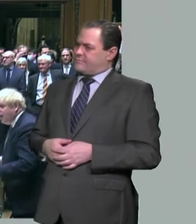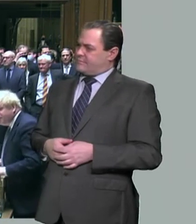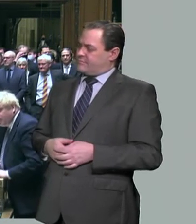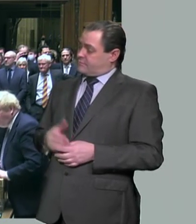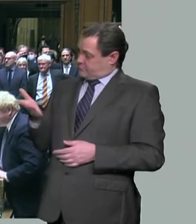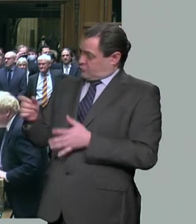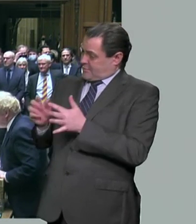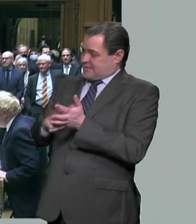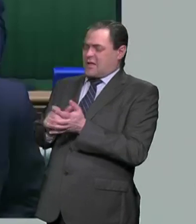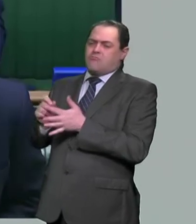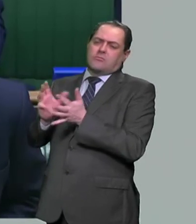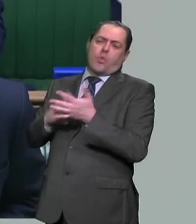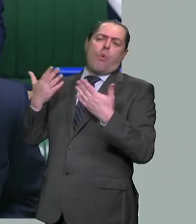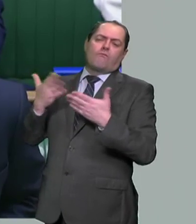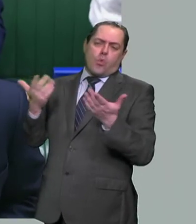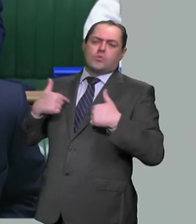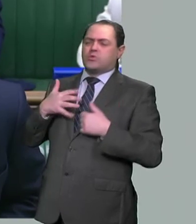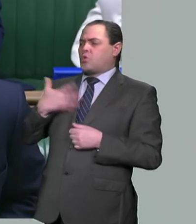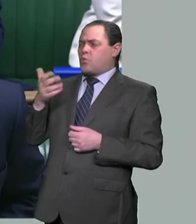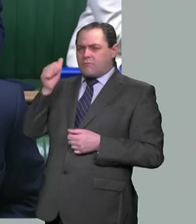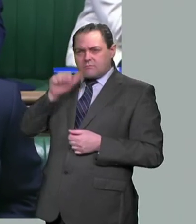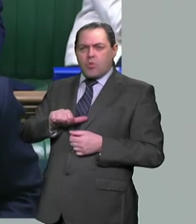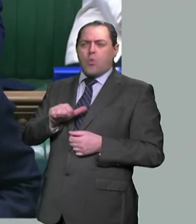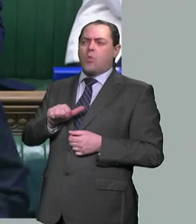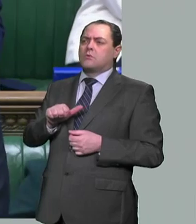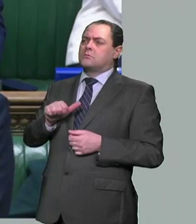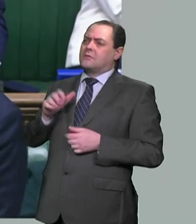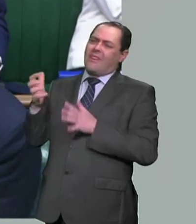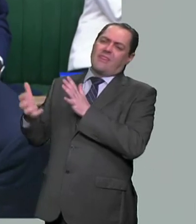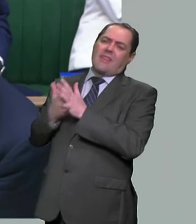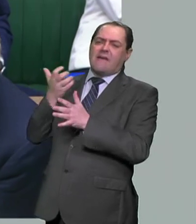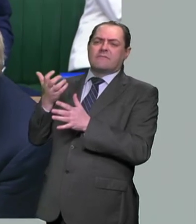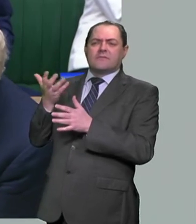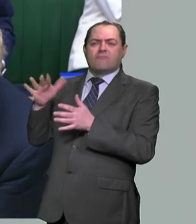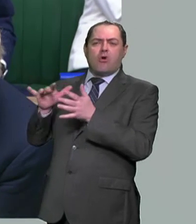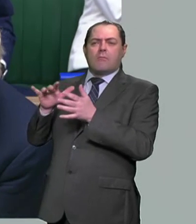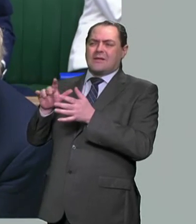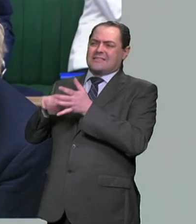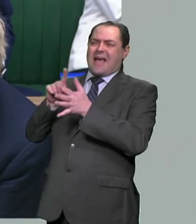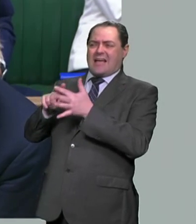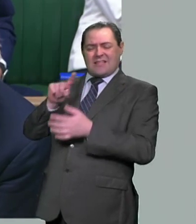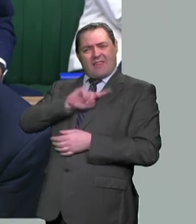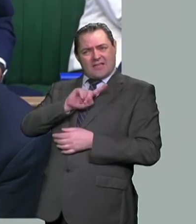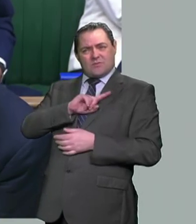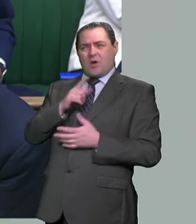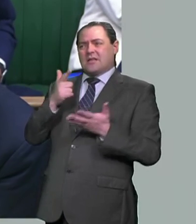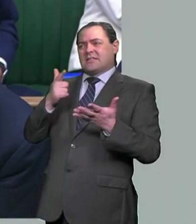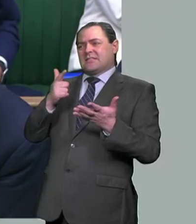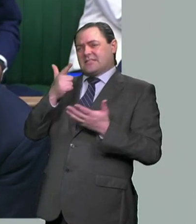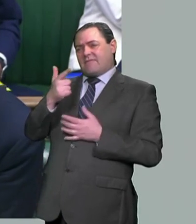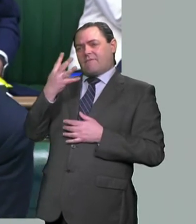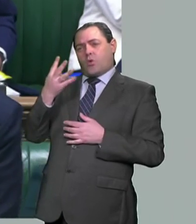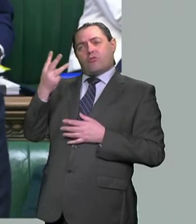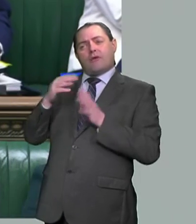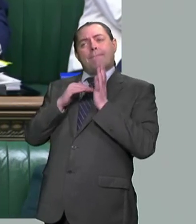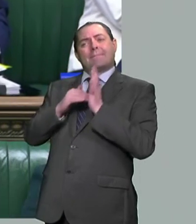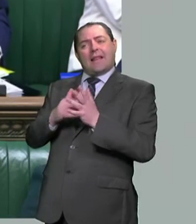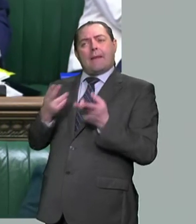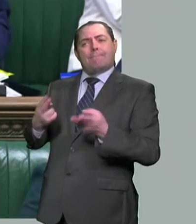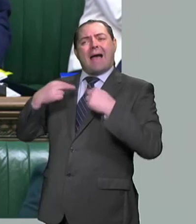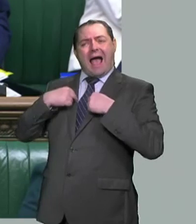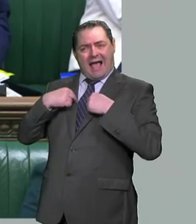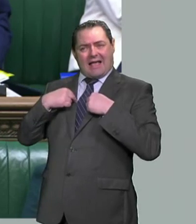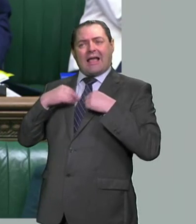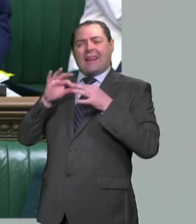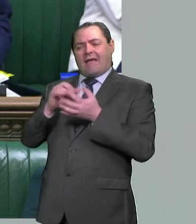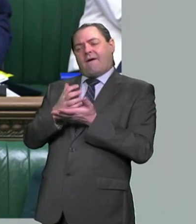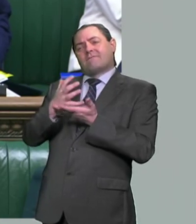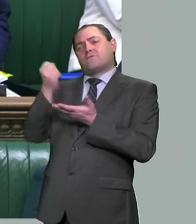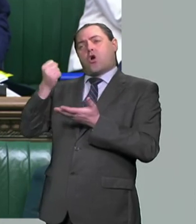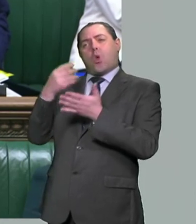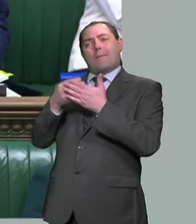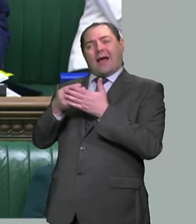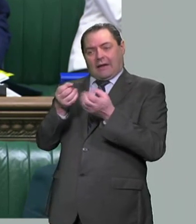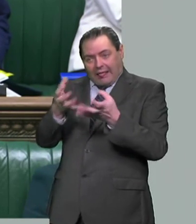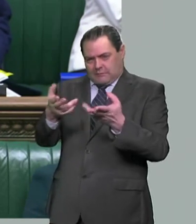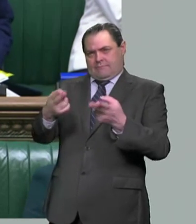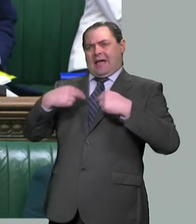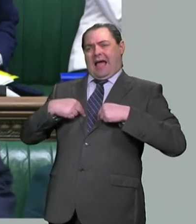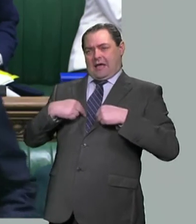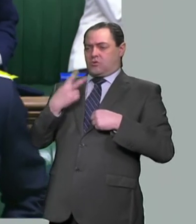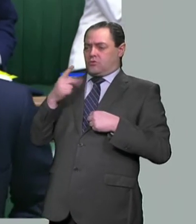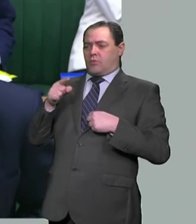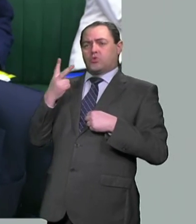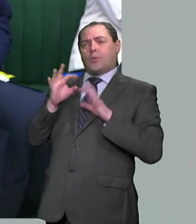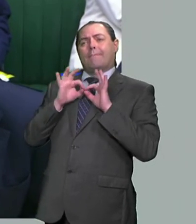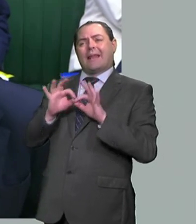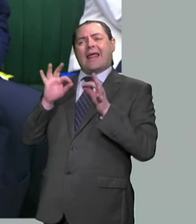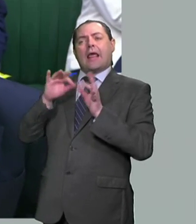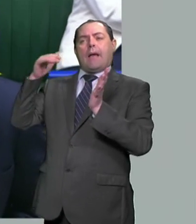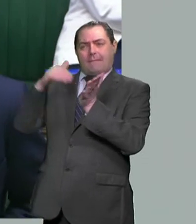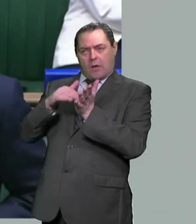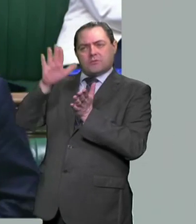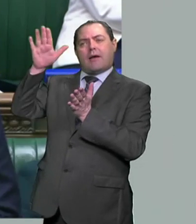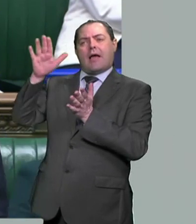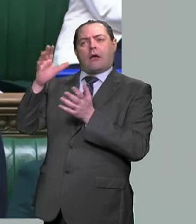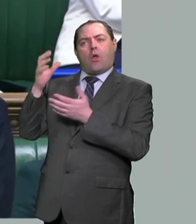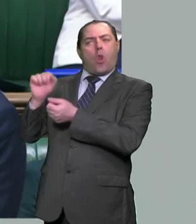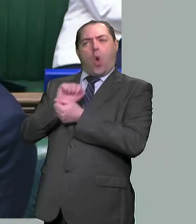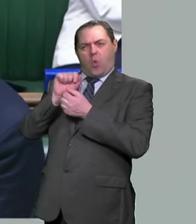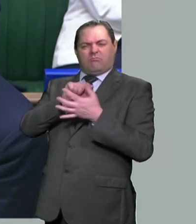Of course we despise fraud and those who steal from the taxpayer, which is why we have already recovered £743 million in lost furlough money and £2.2 billion that was stolen in bounce back loans, and we will go on.